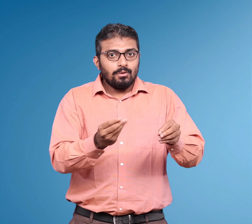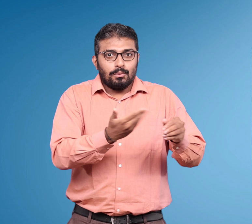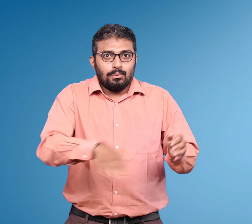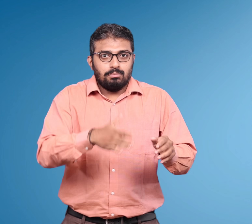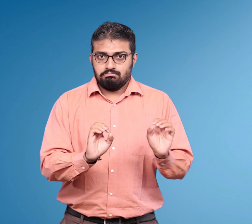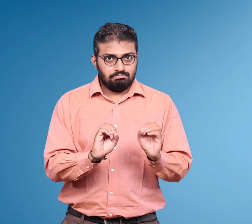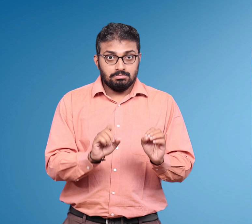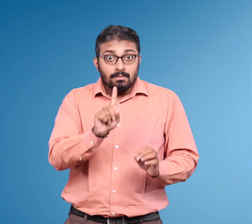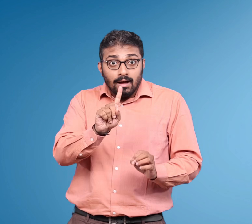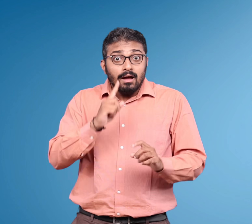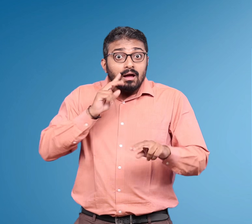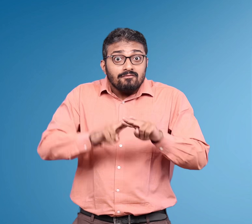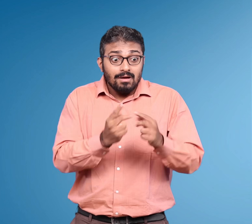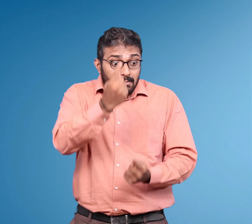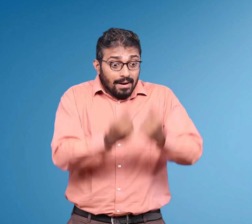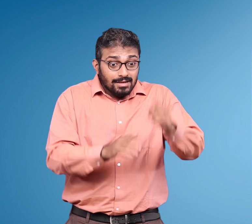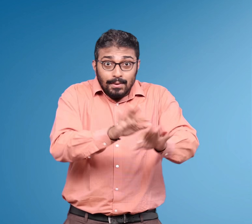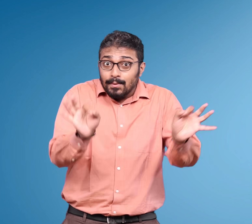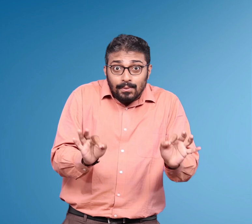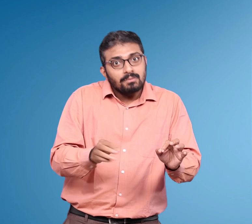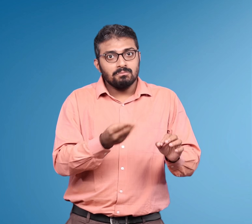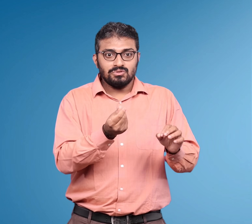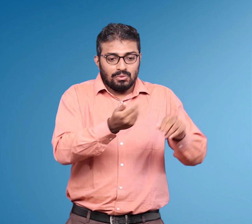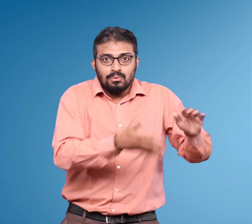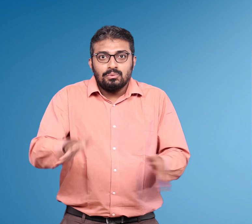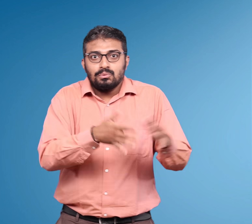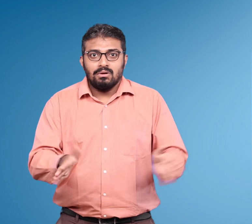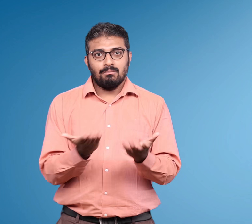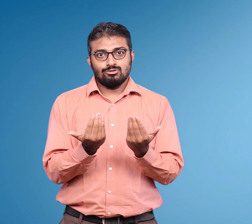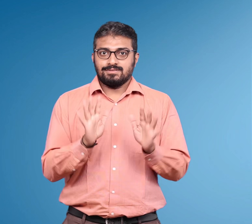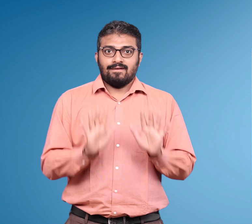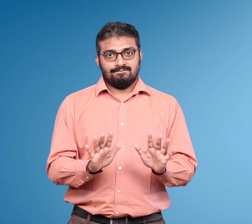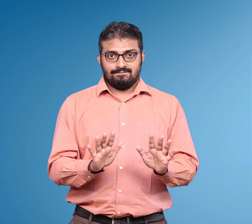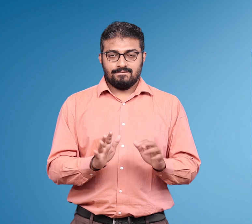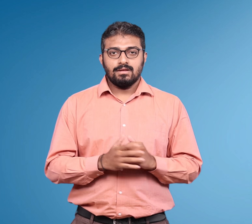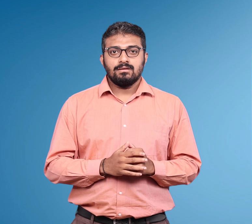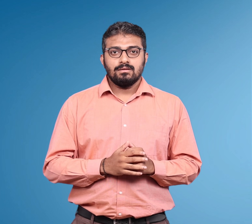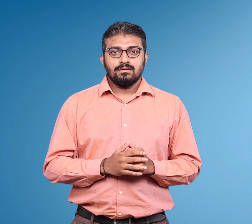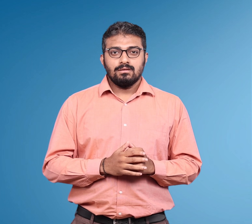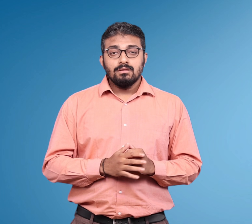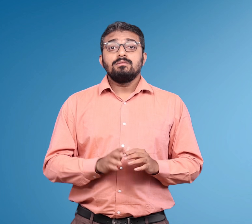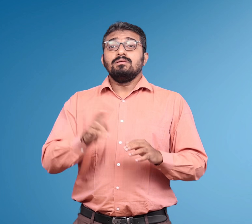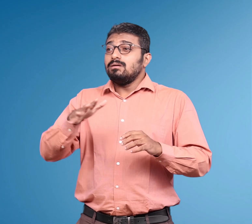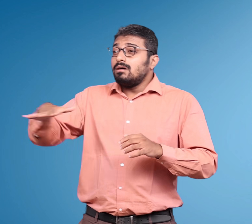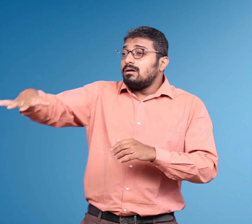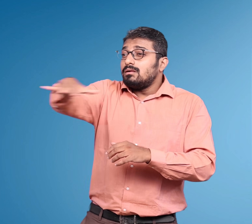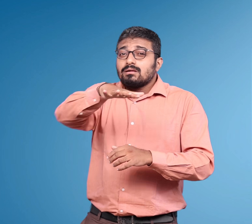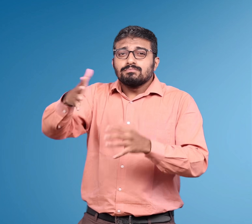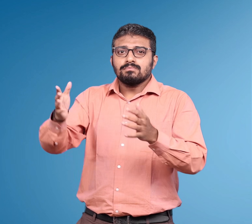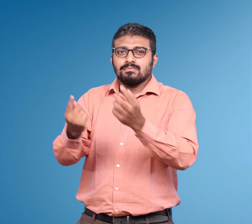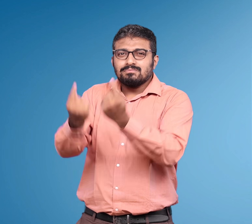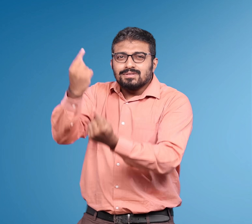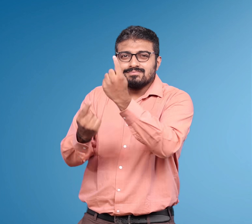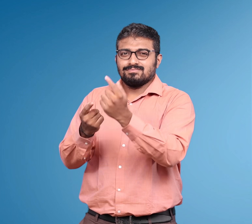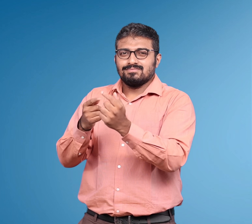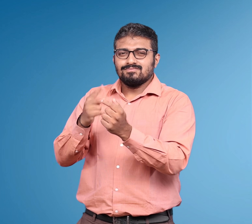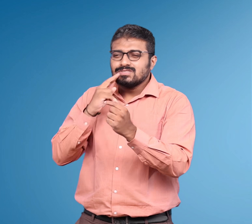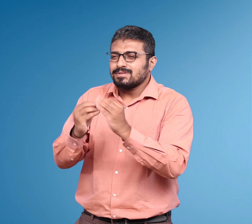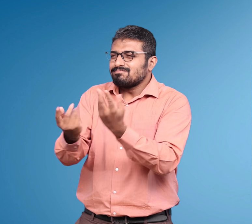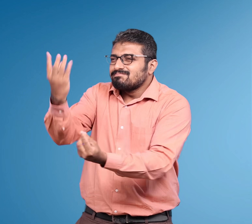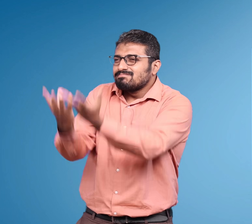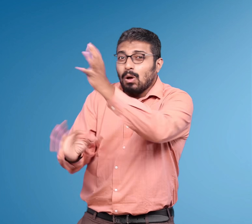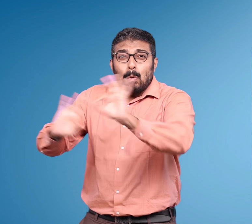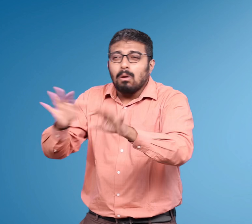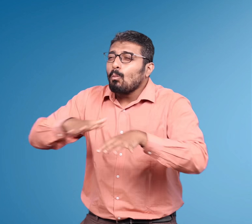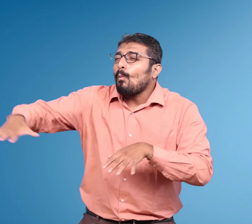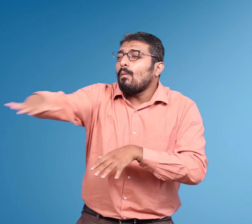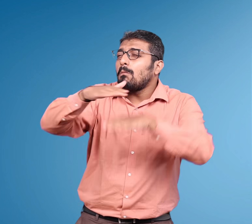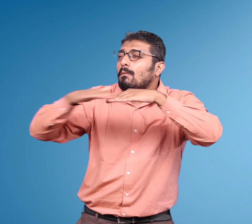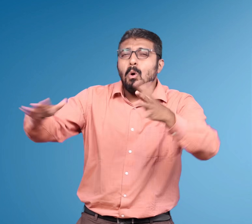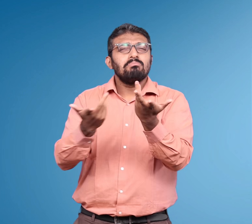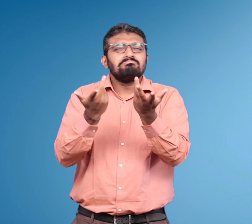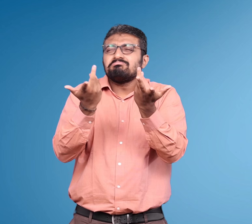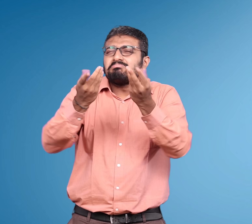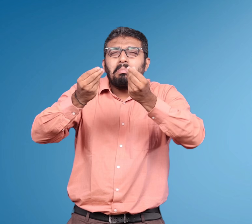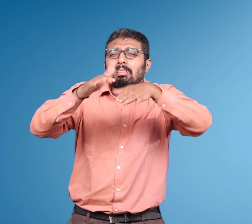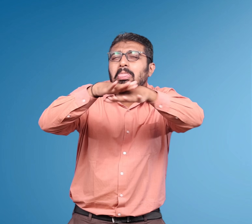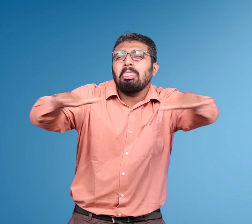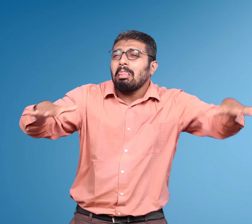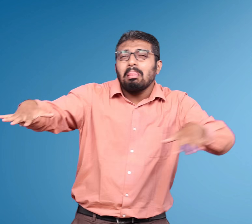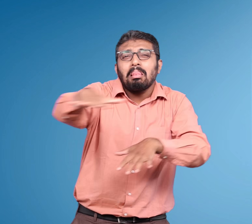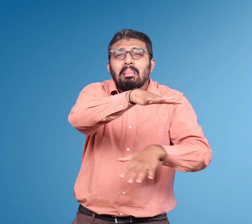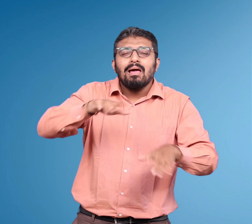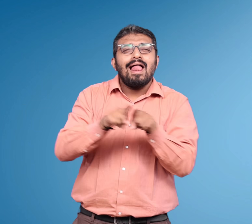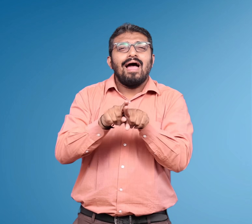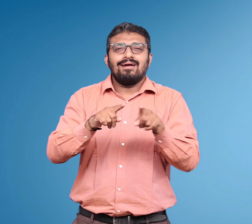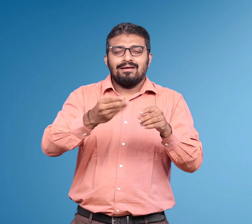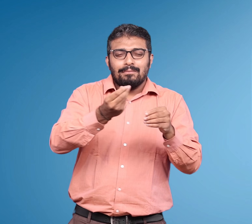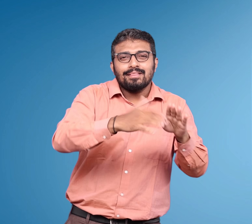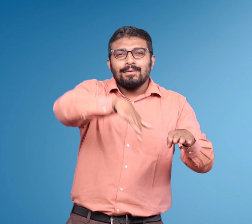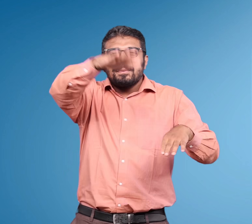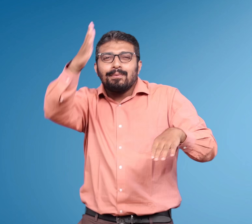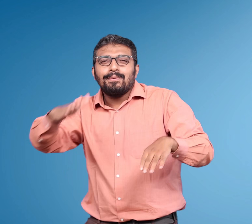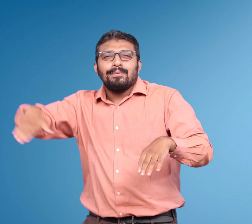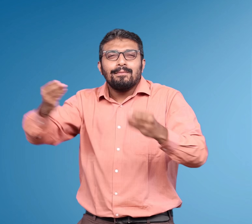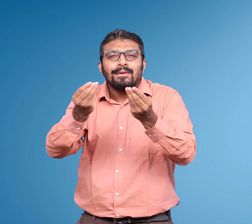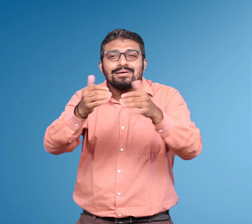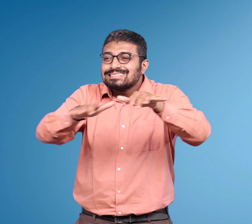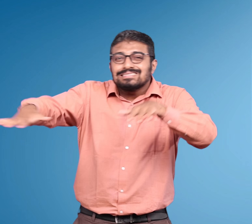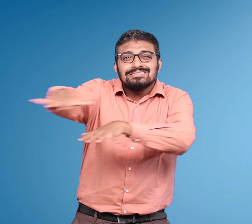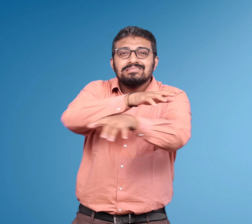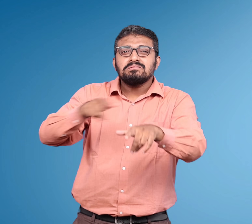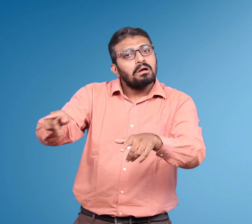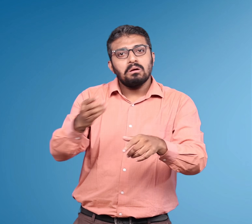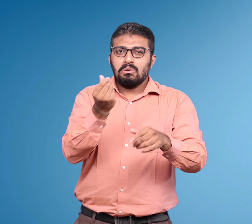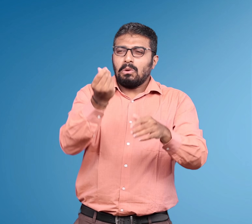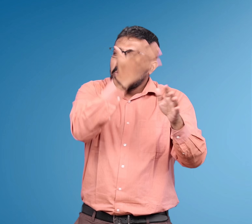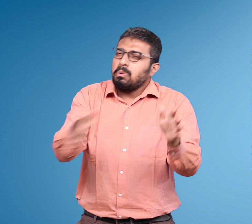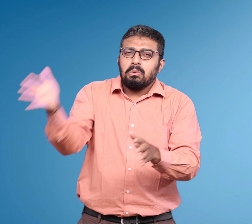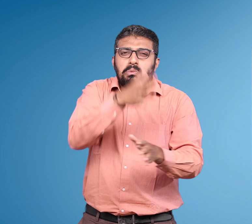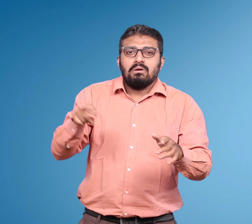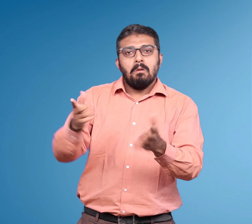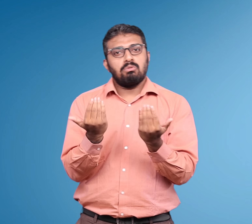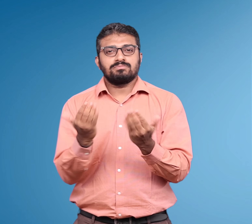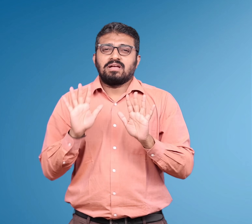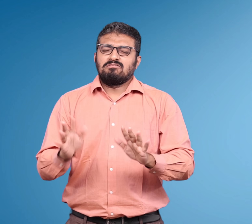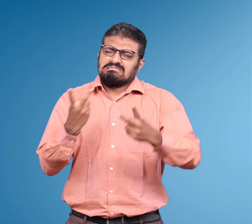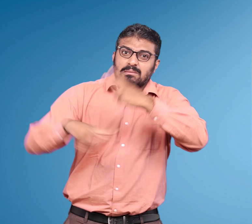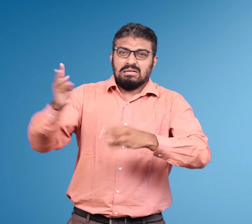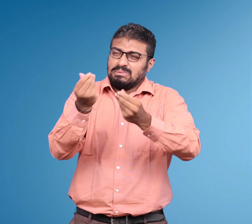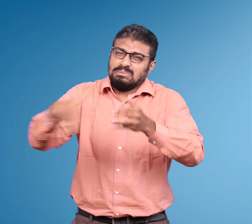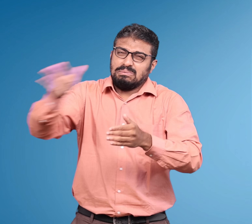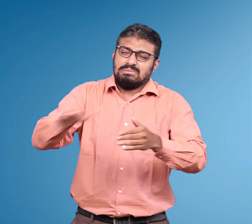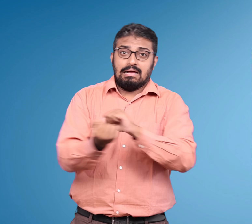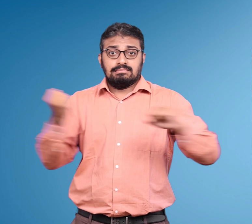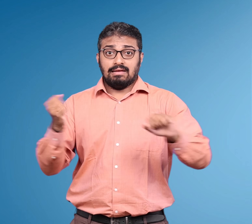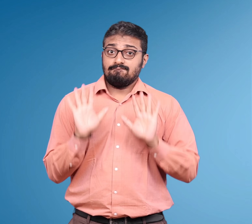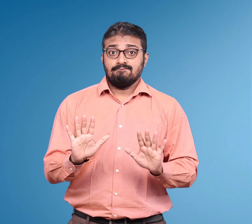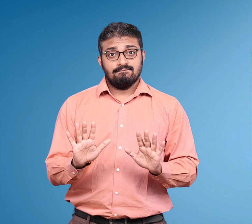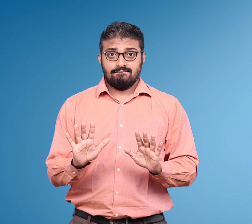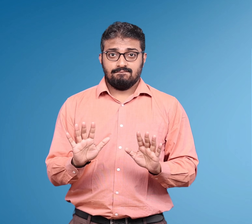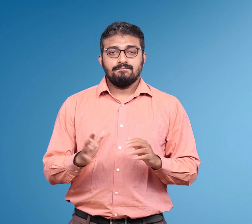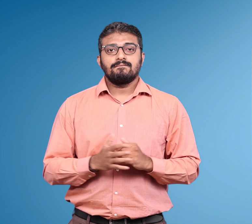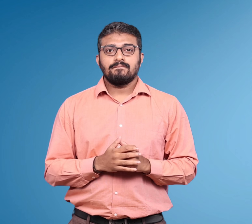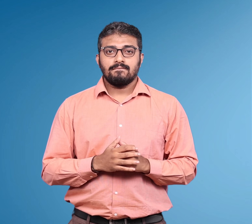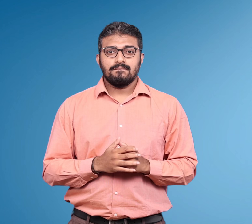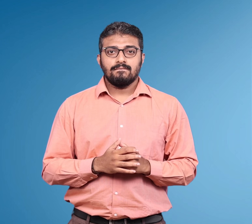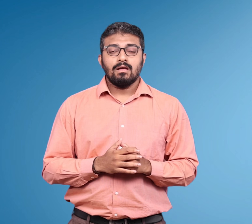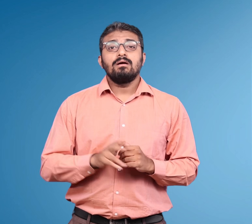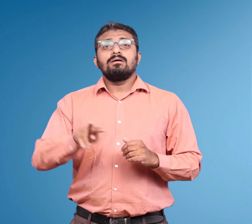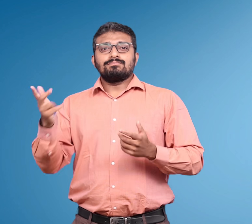Soil becomes loose so it can be moved by wind and flowing water. Erosion of soil is most severe in areas of little or no surface vegetation such as desert, all bare lands.